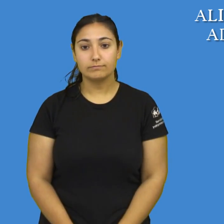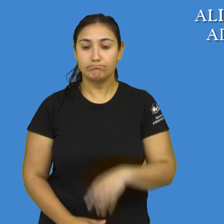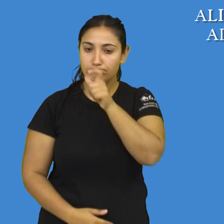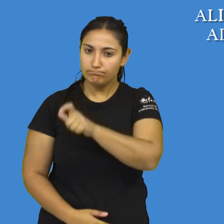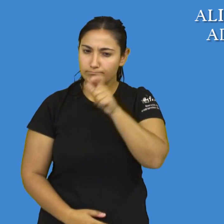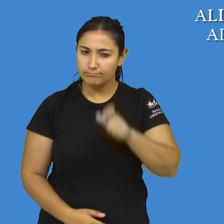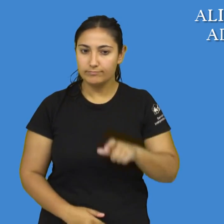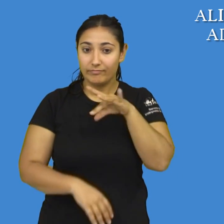persona